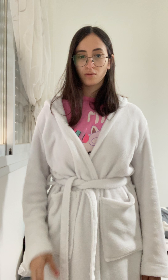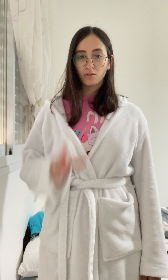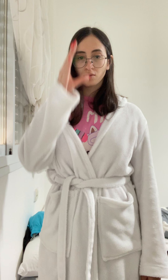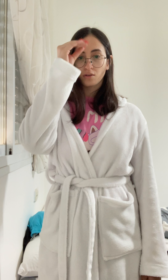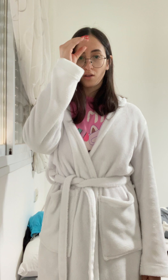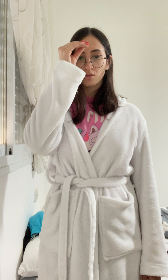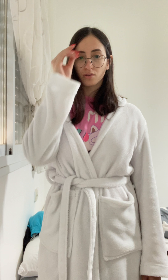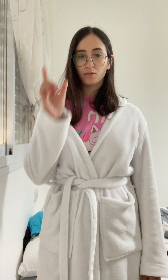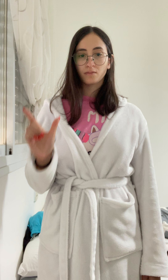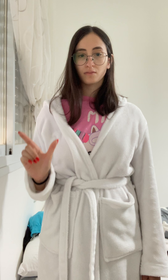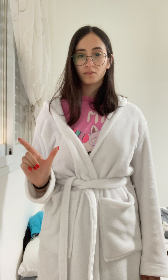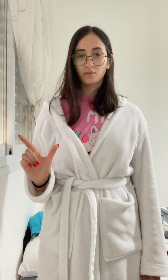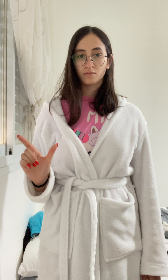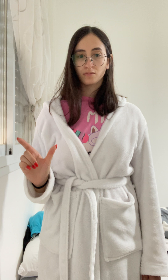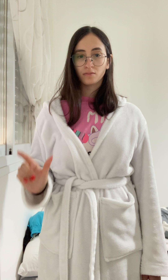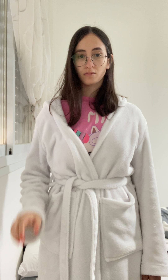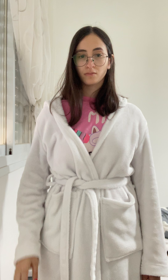איש